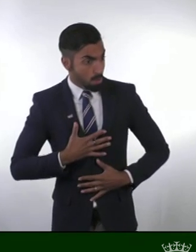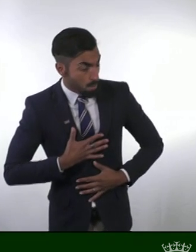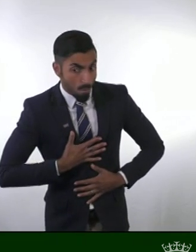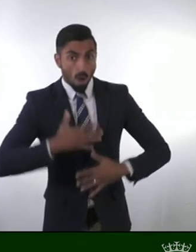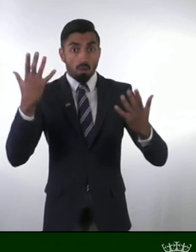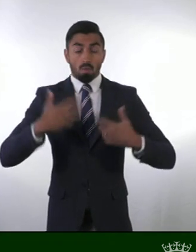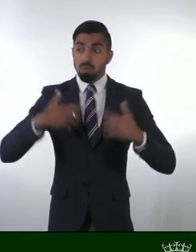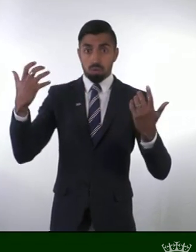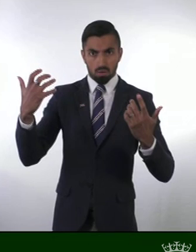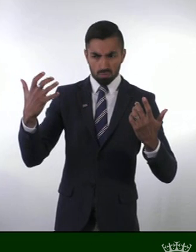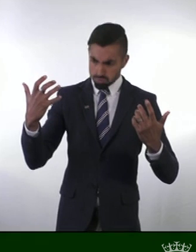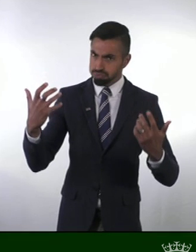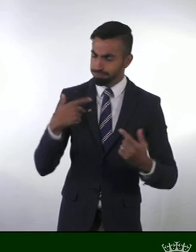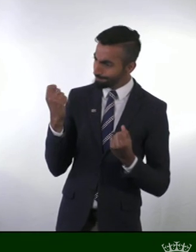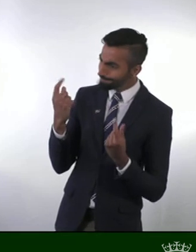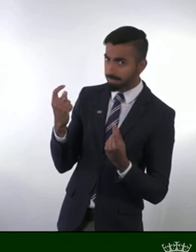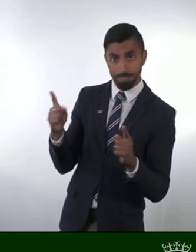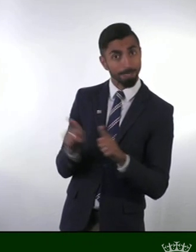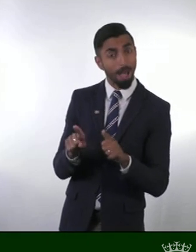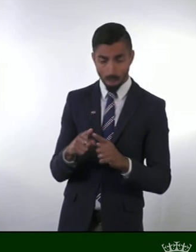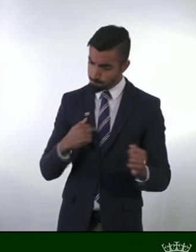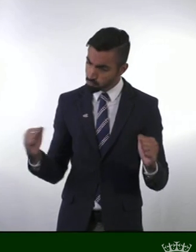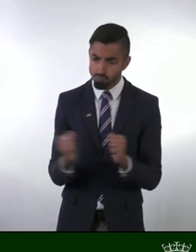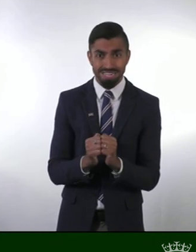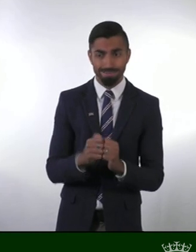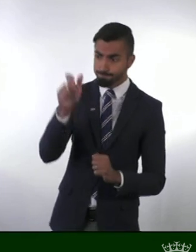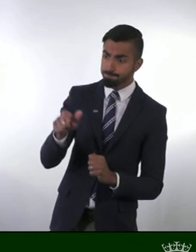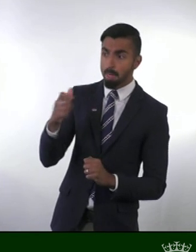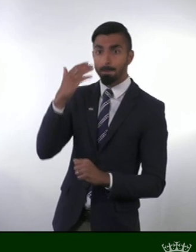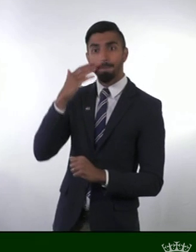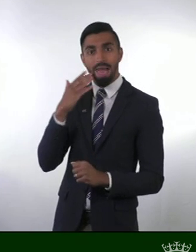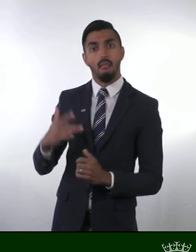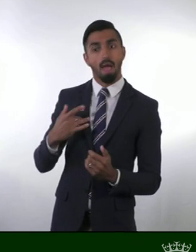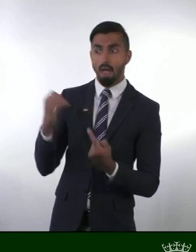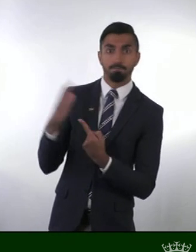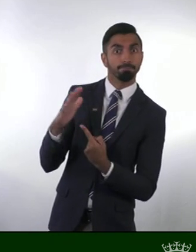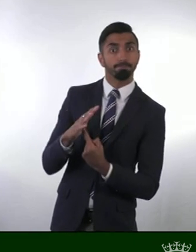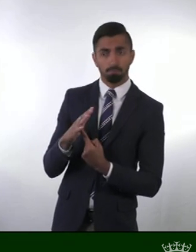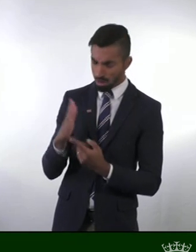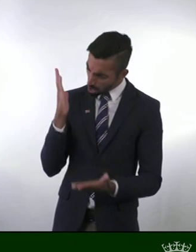We are getting on with the implementation, not just of the Lammy report but also of the report on Windrush.